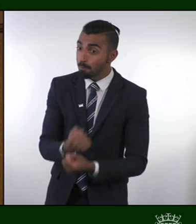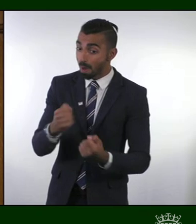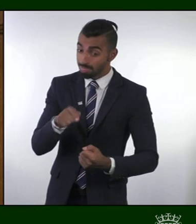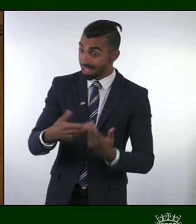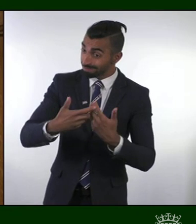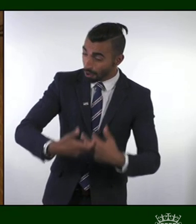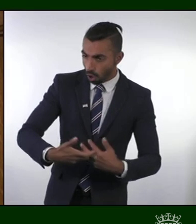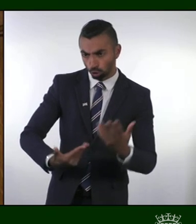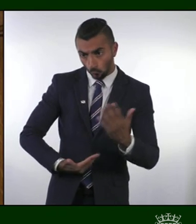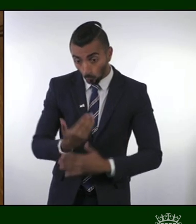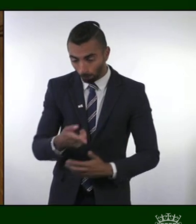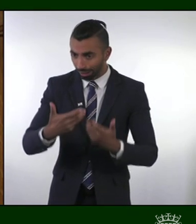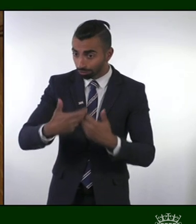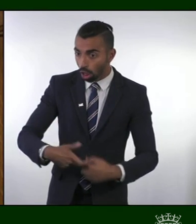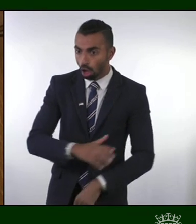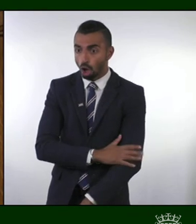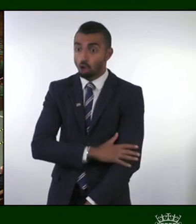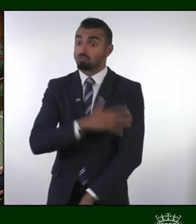Will the Chancellor meet me and colleagues—